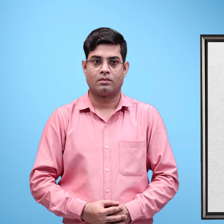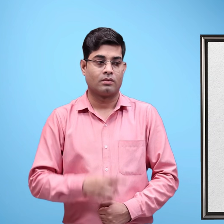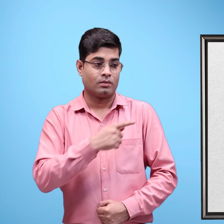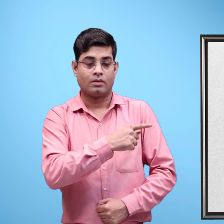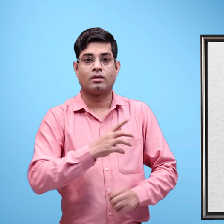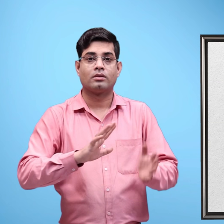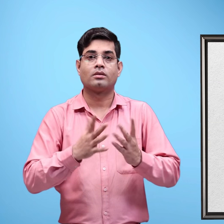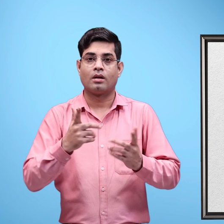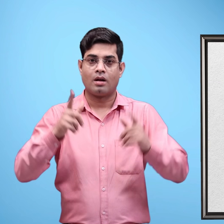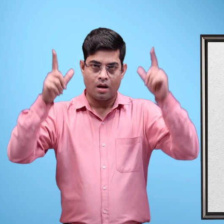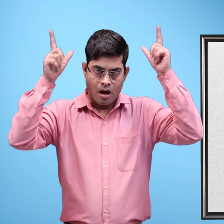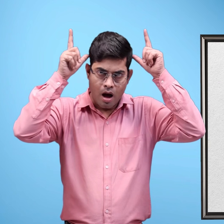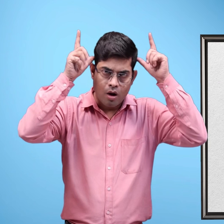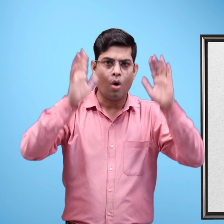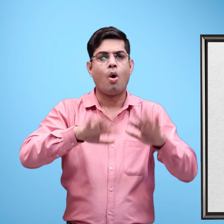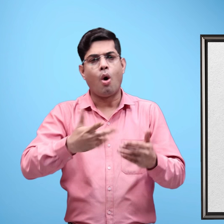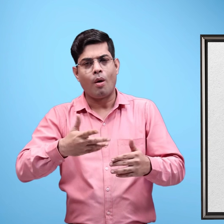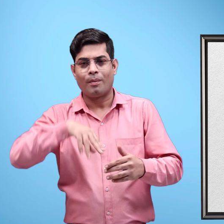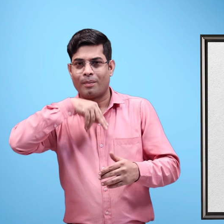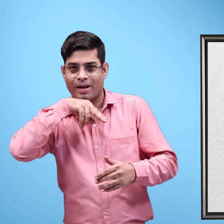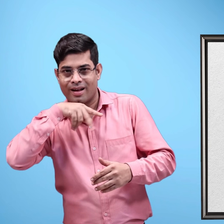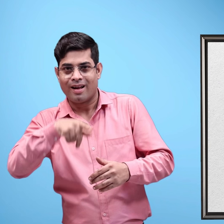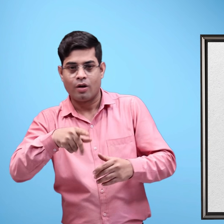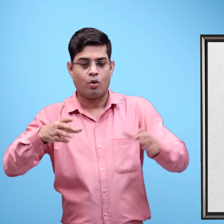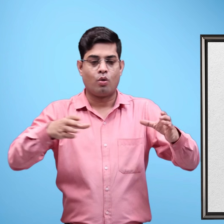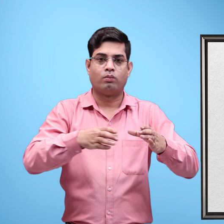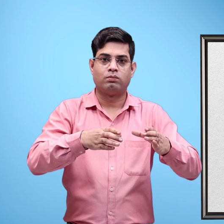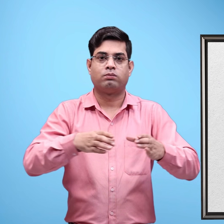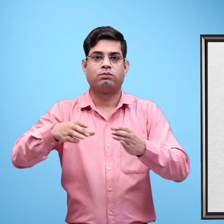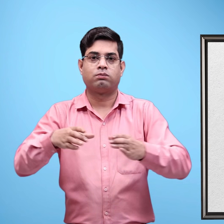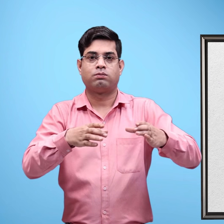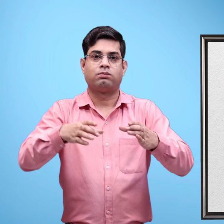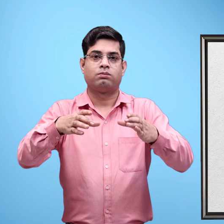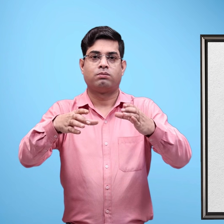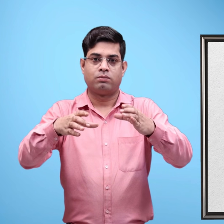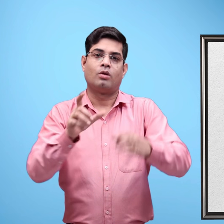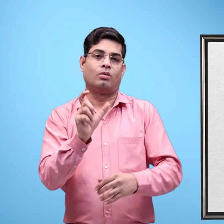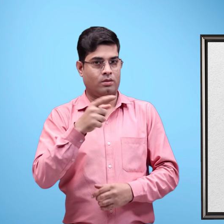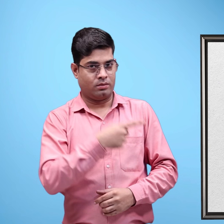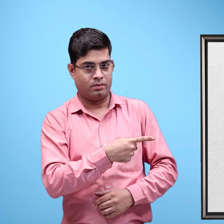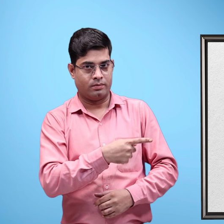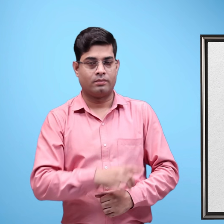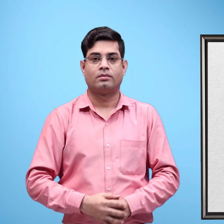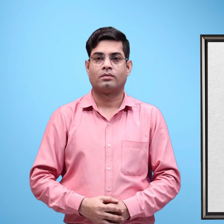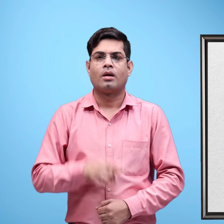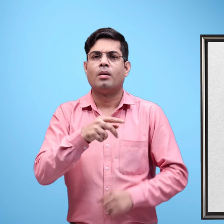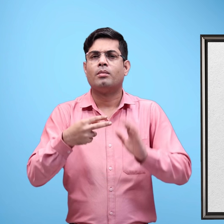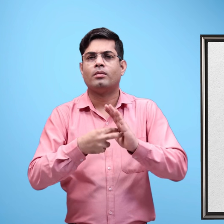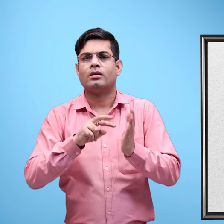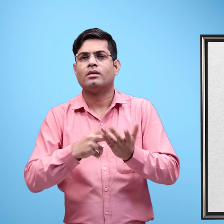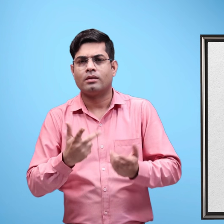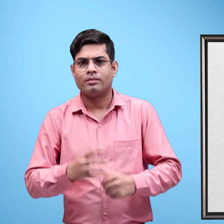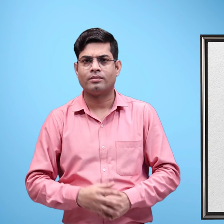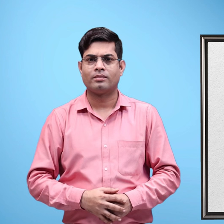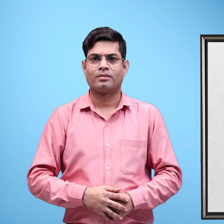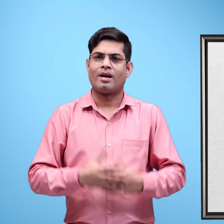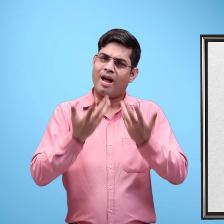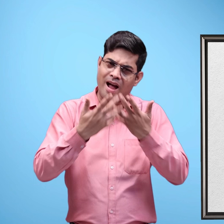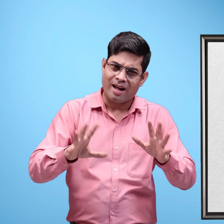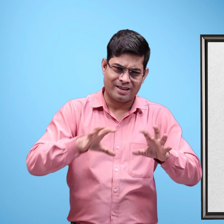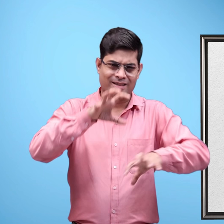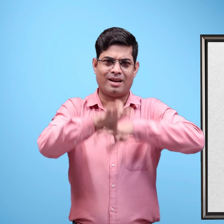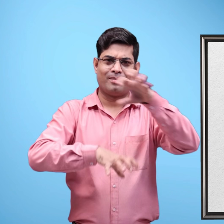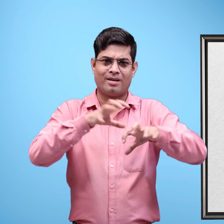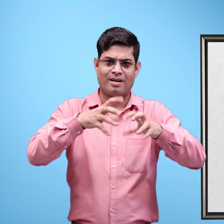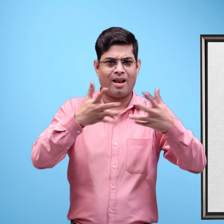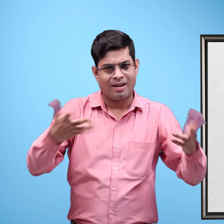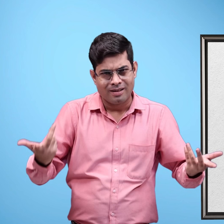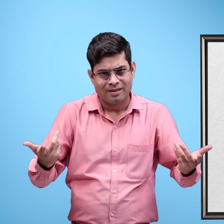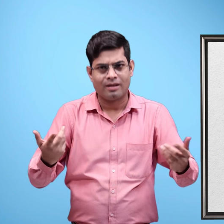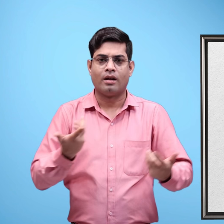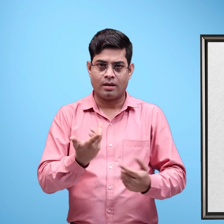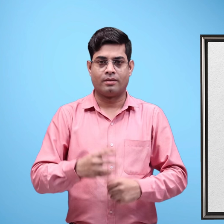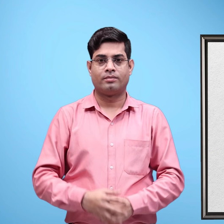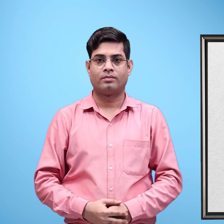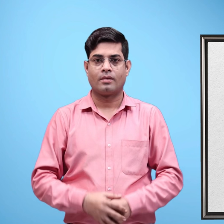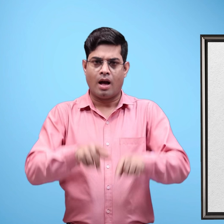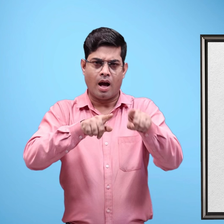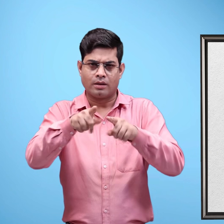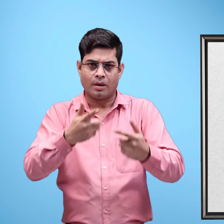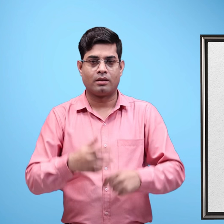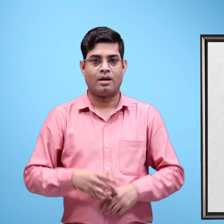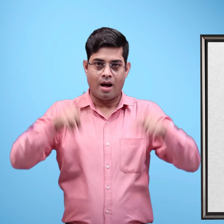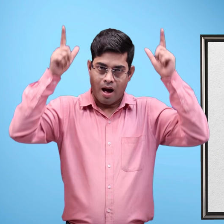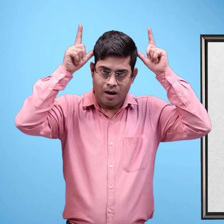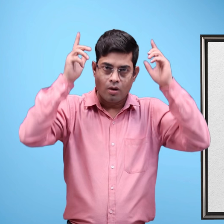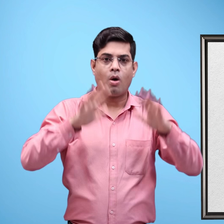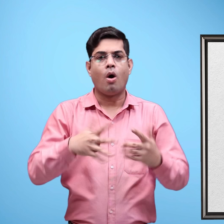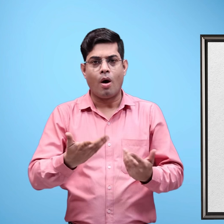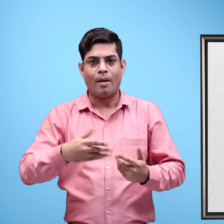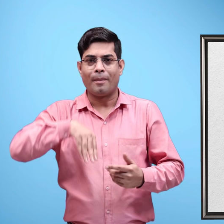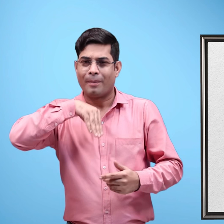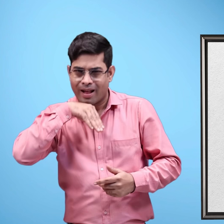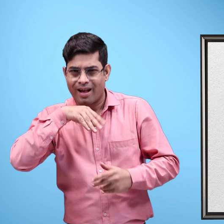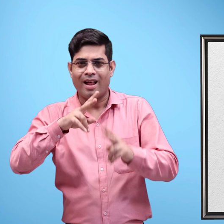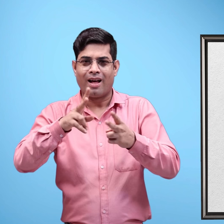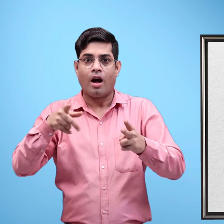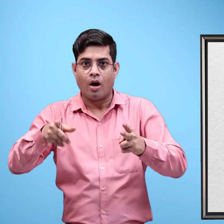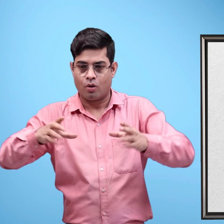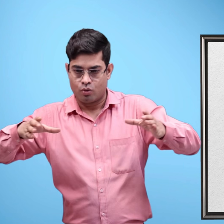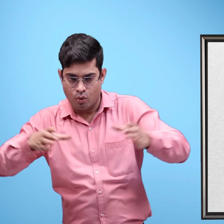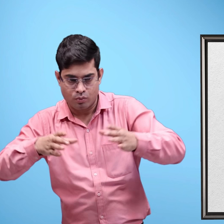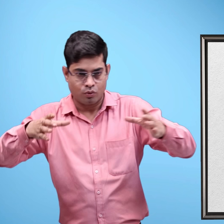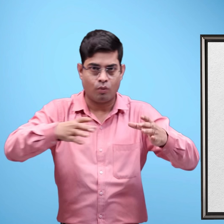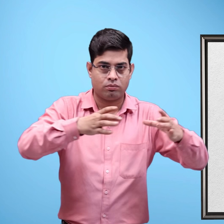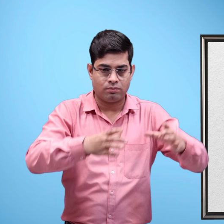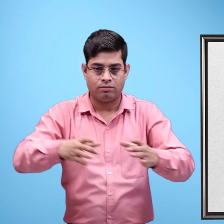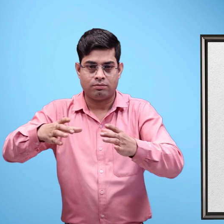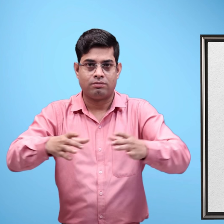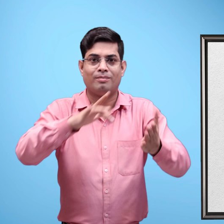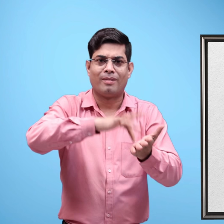Herd This sign means herd, that is, to move animals, goats, etc. together in a group.